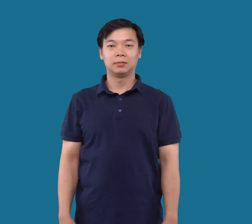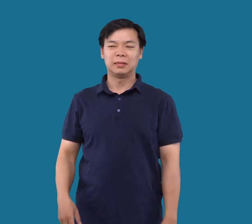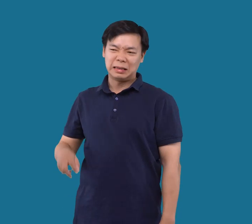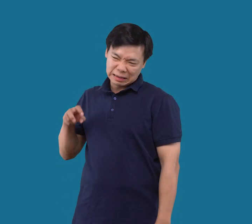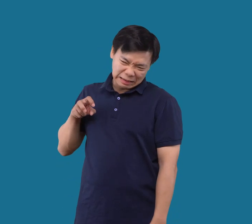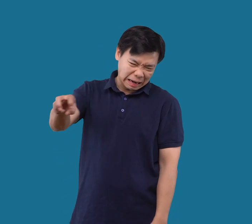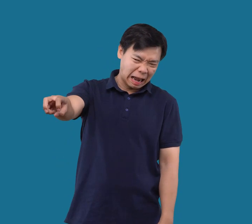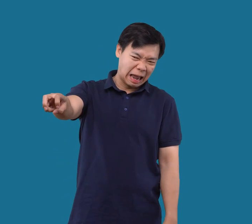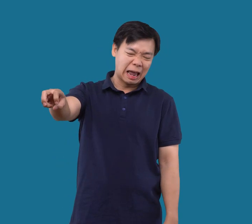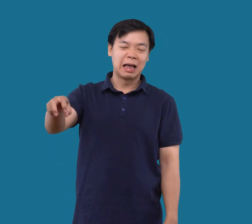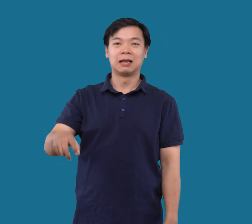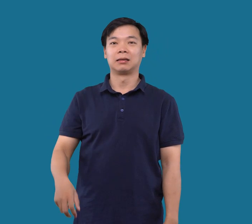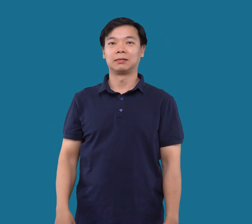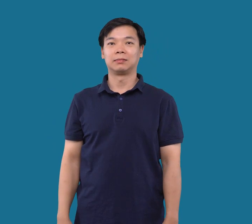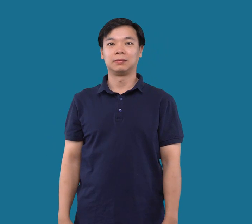chạy nhanh